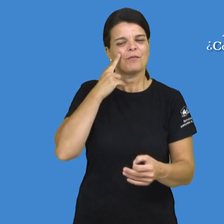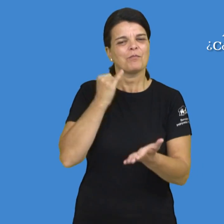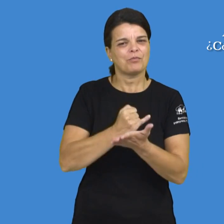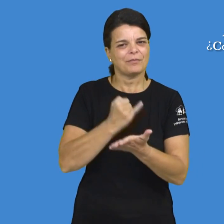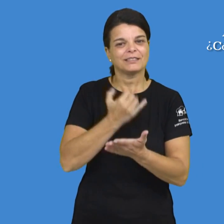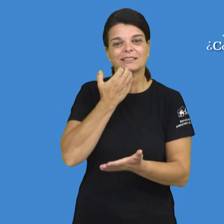probar